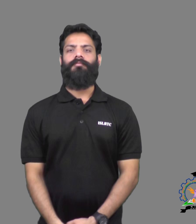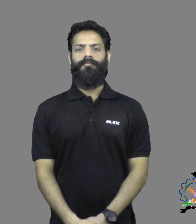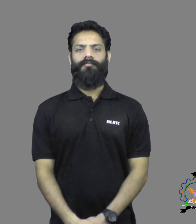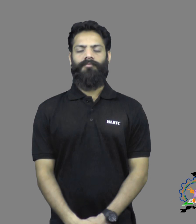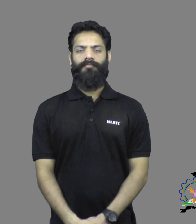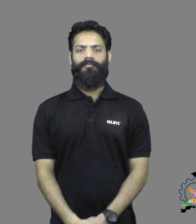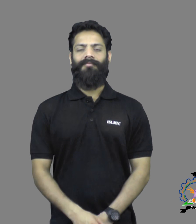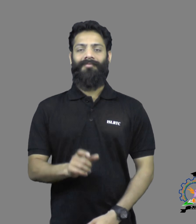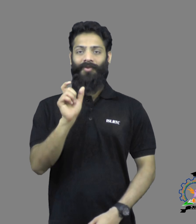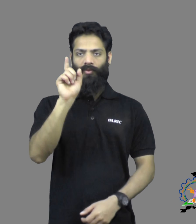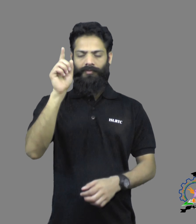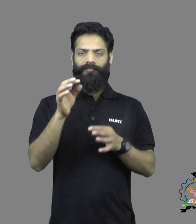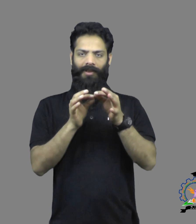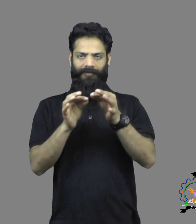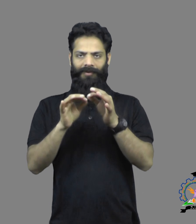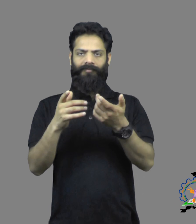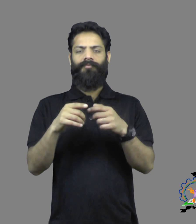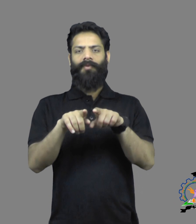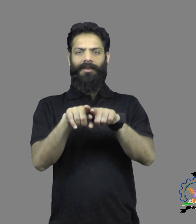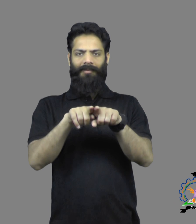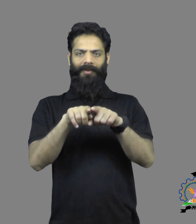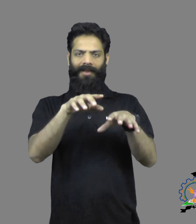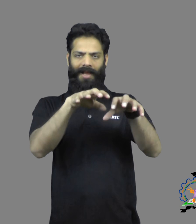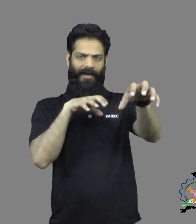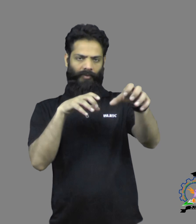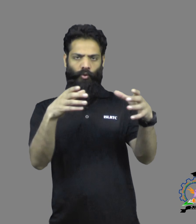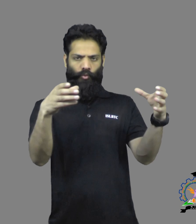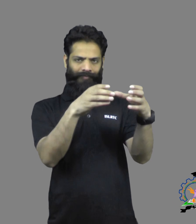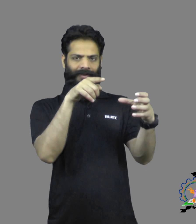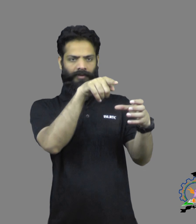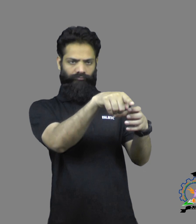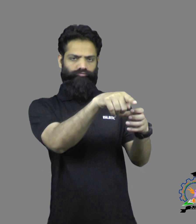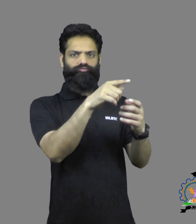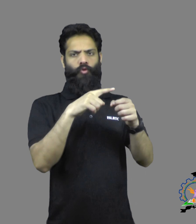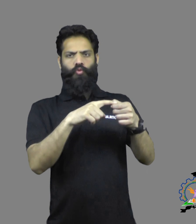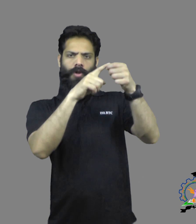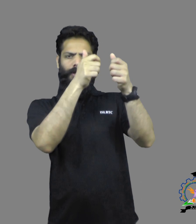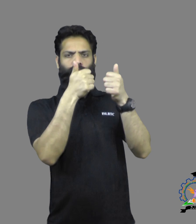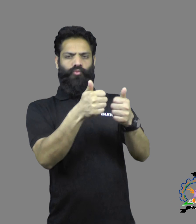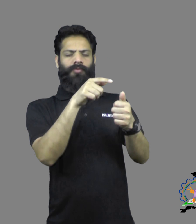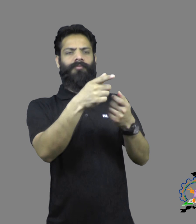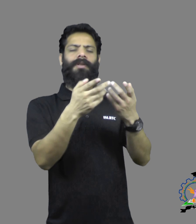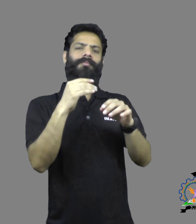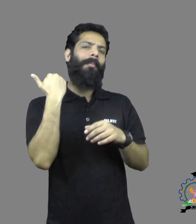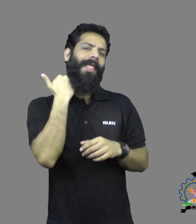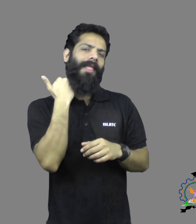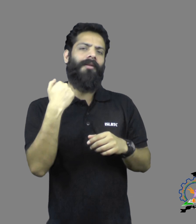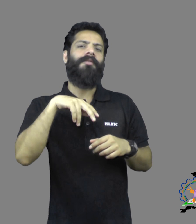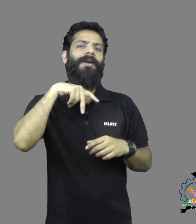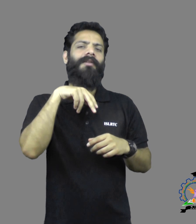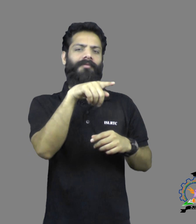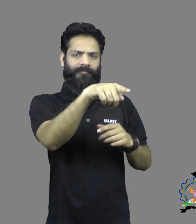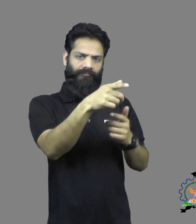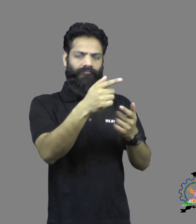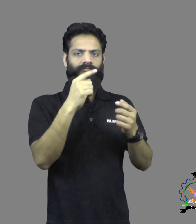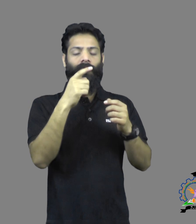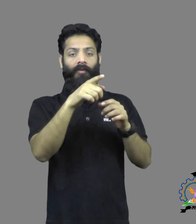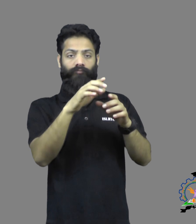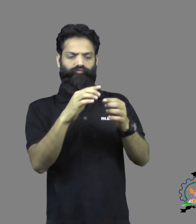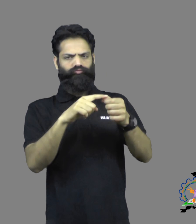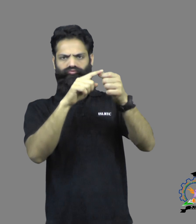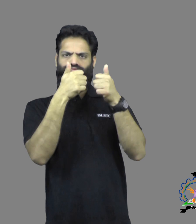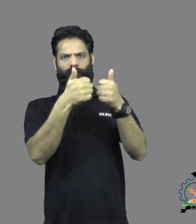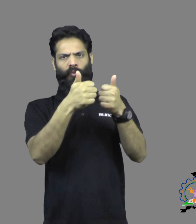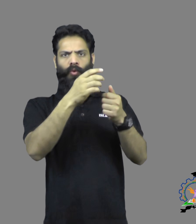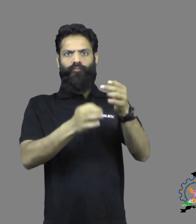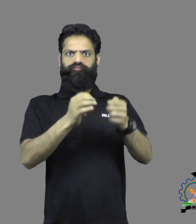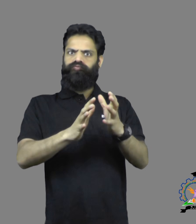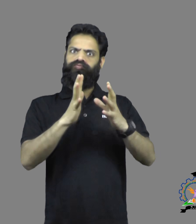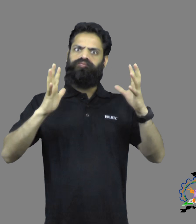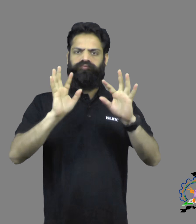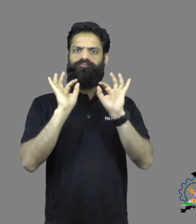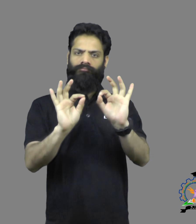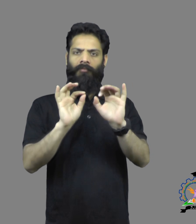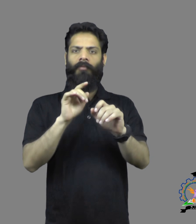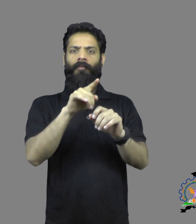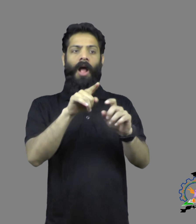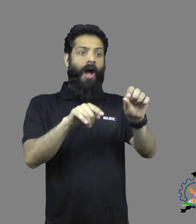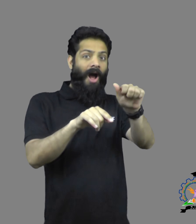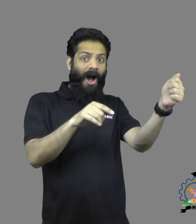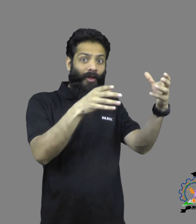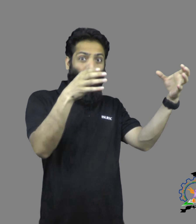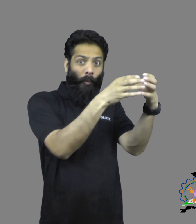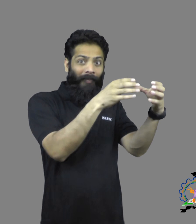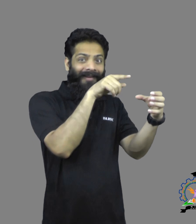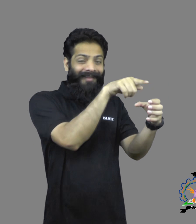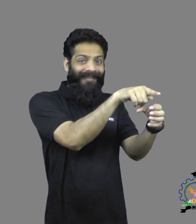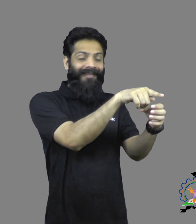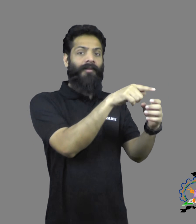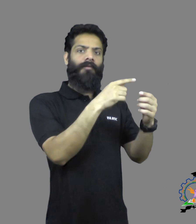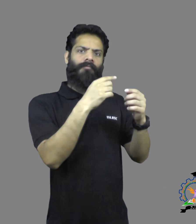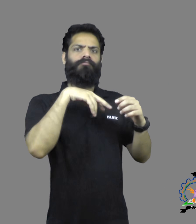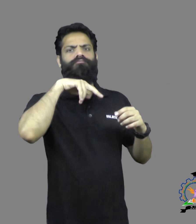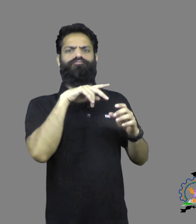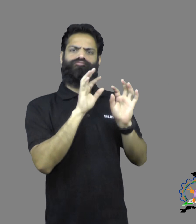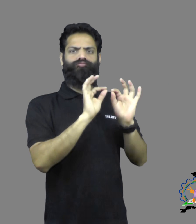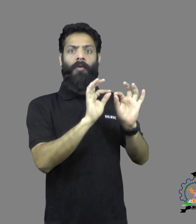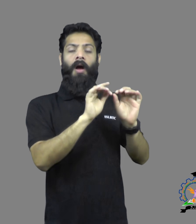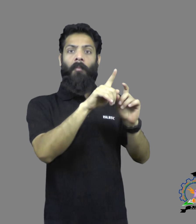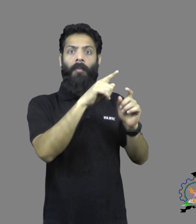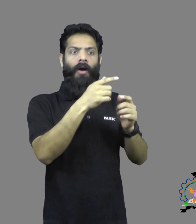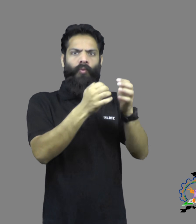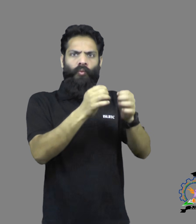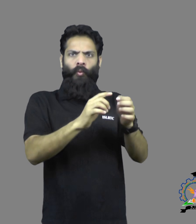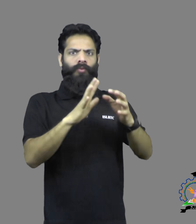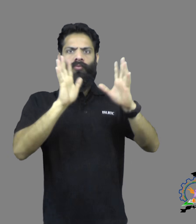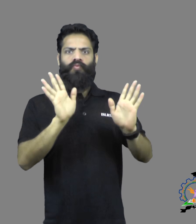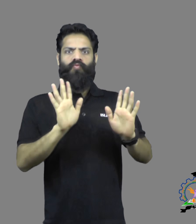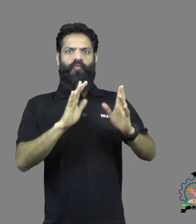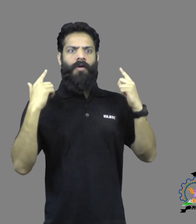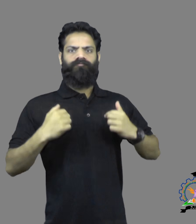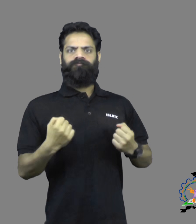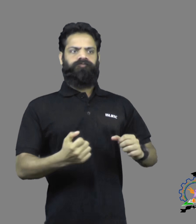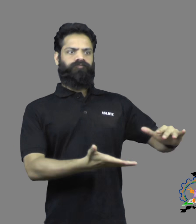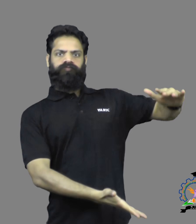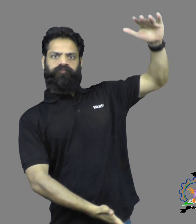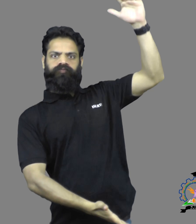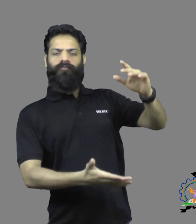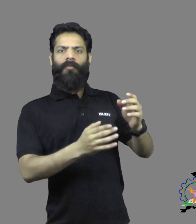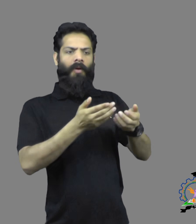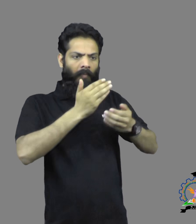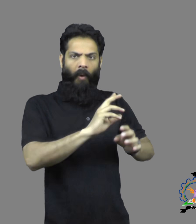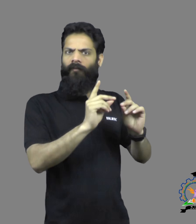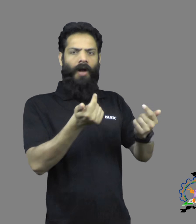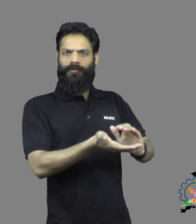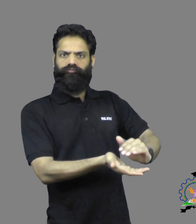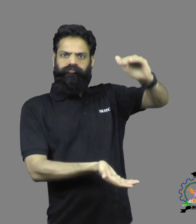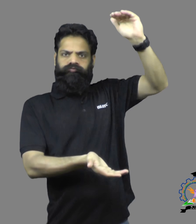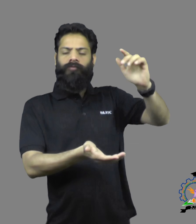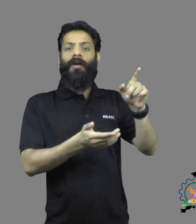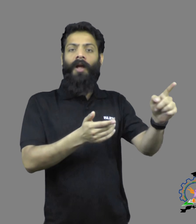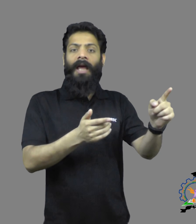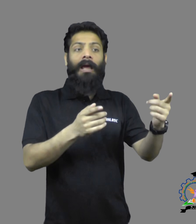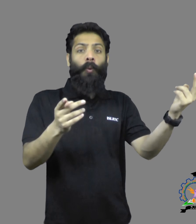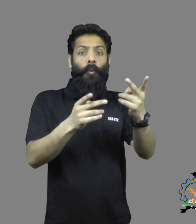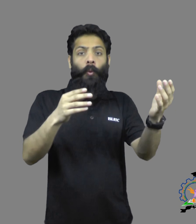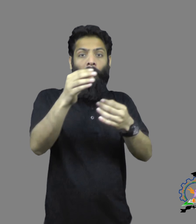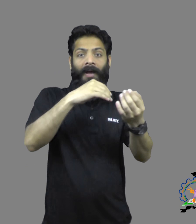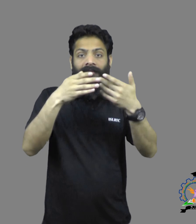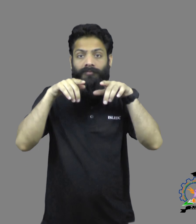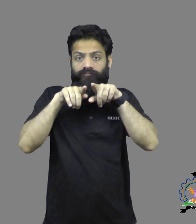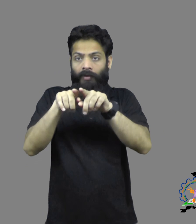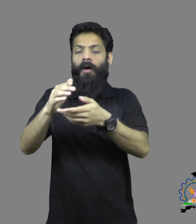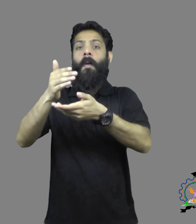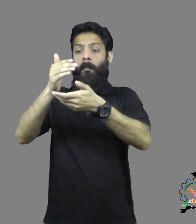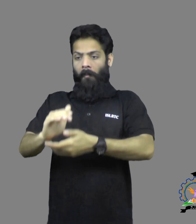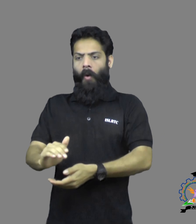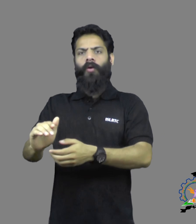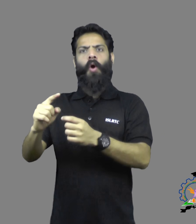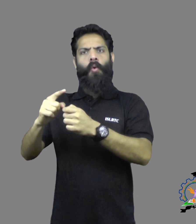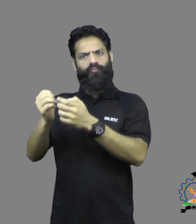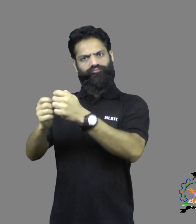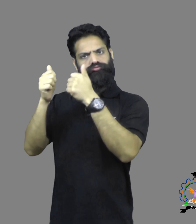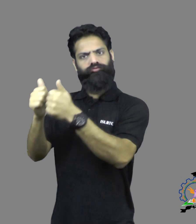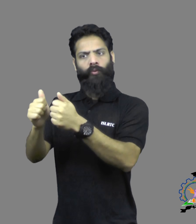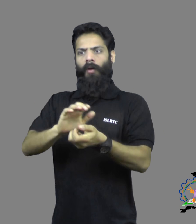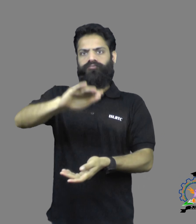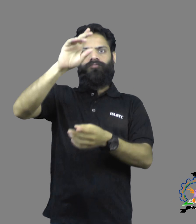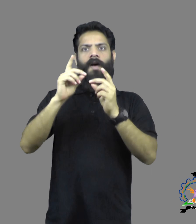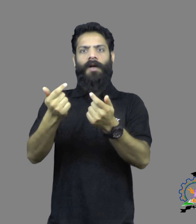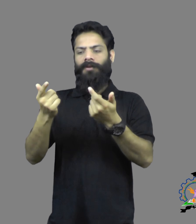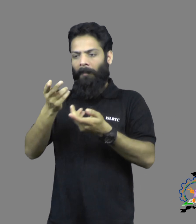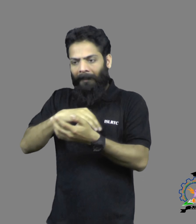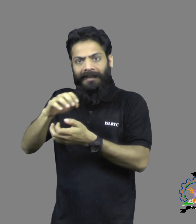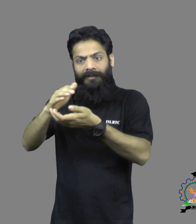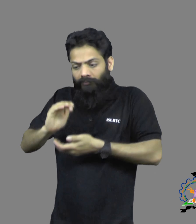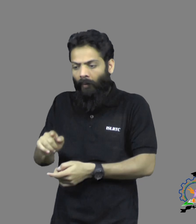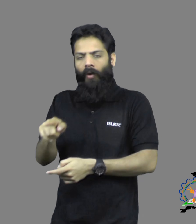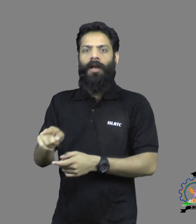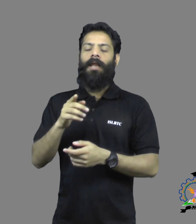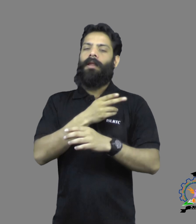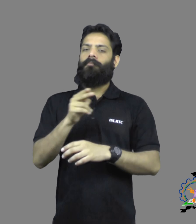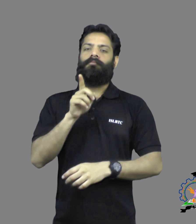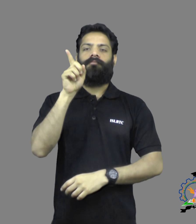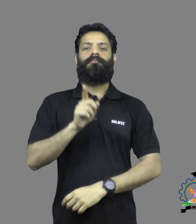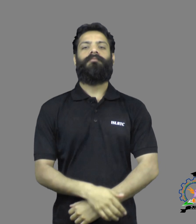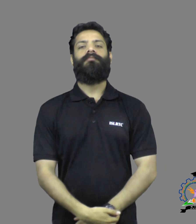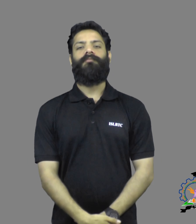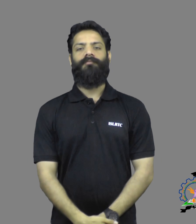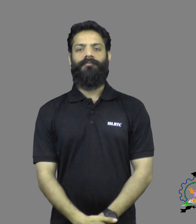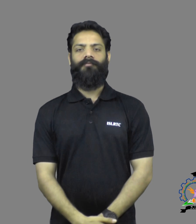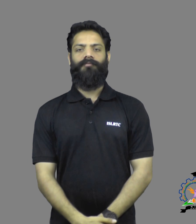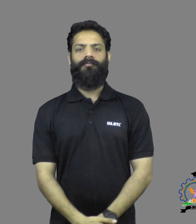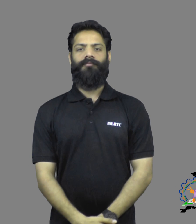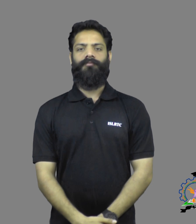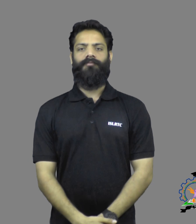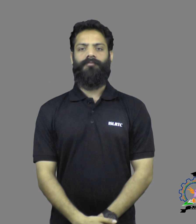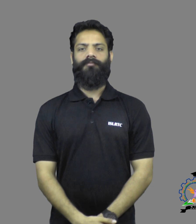Cross Breeds